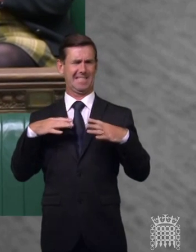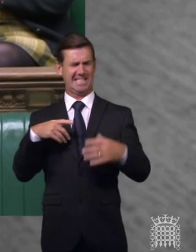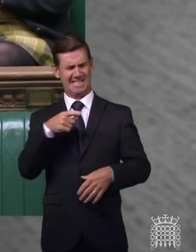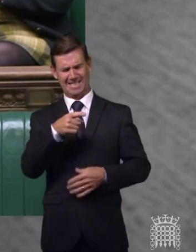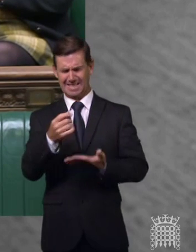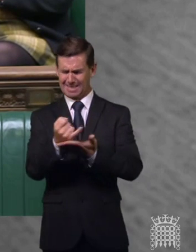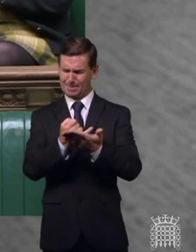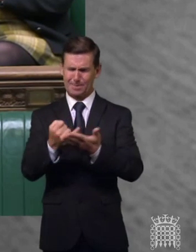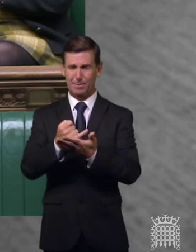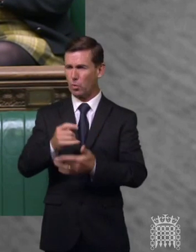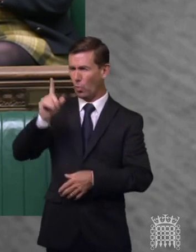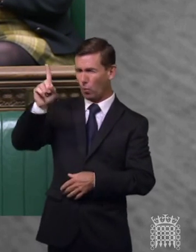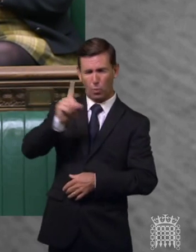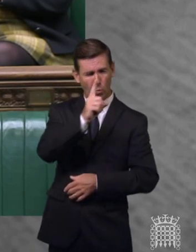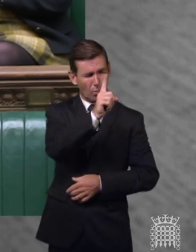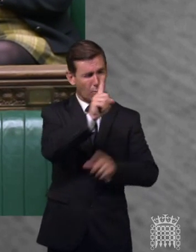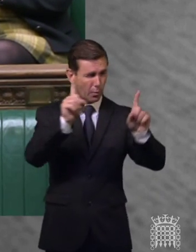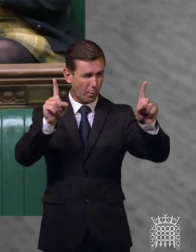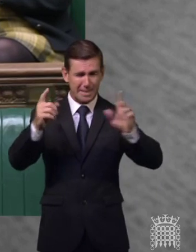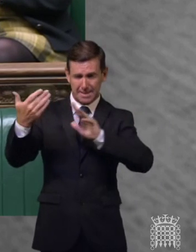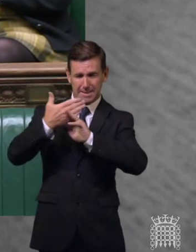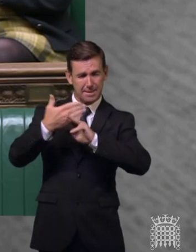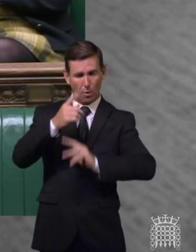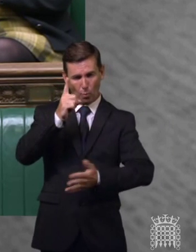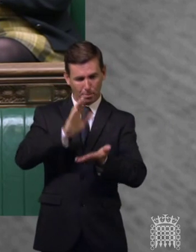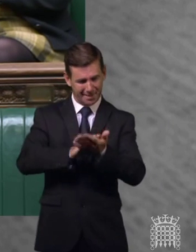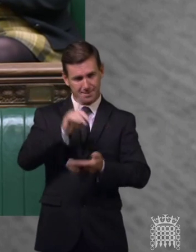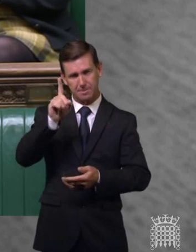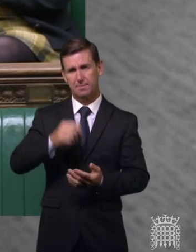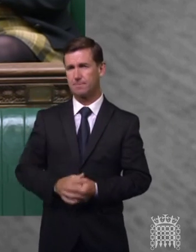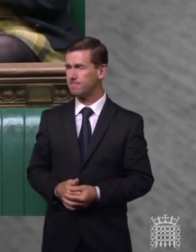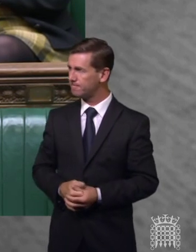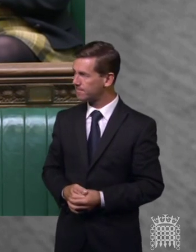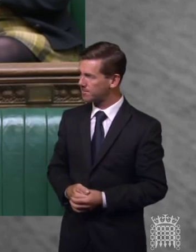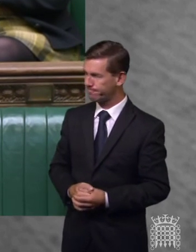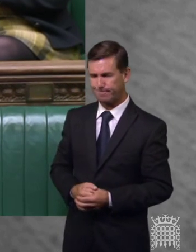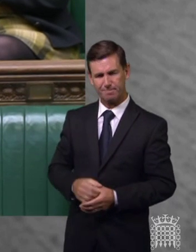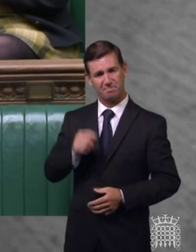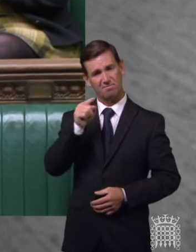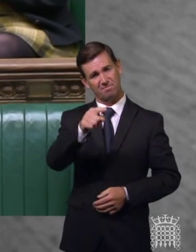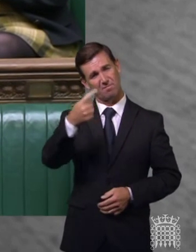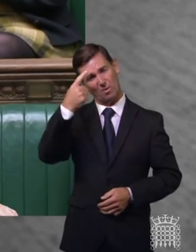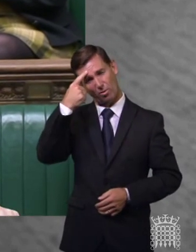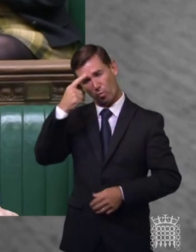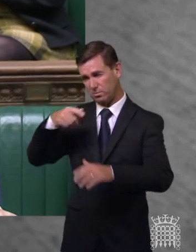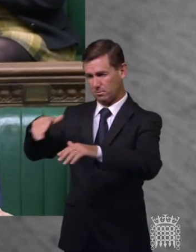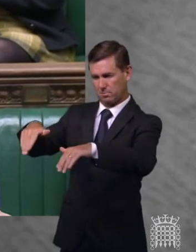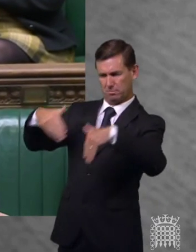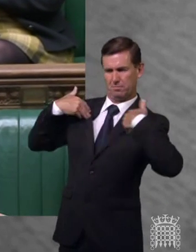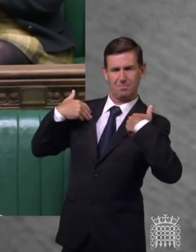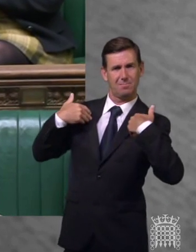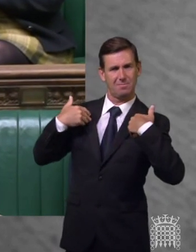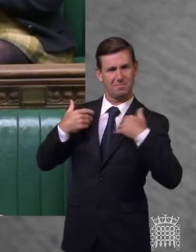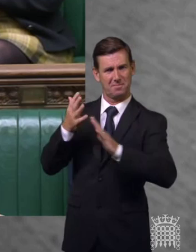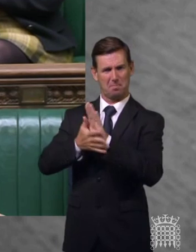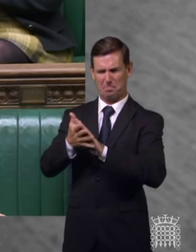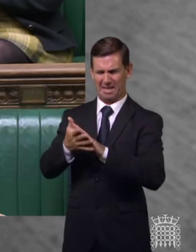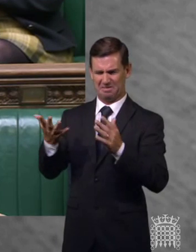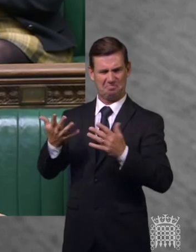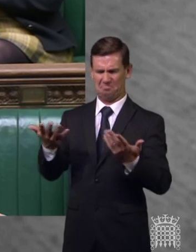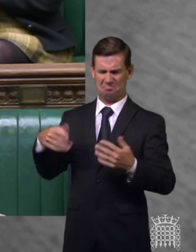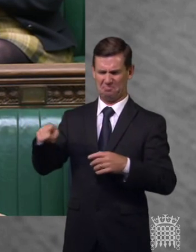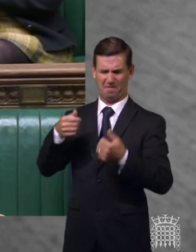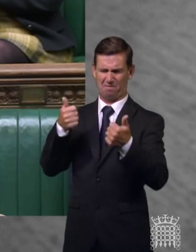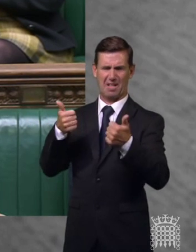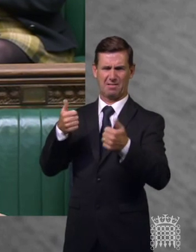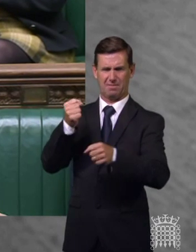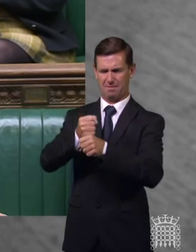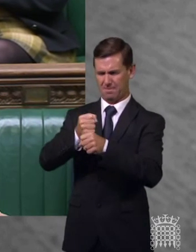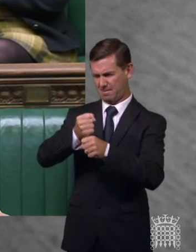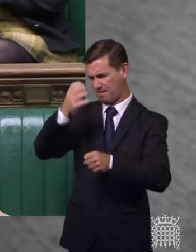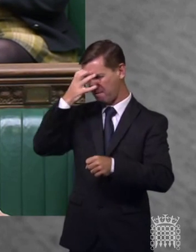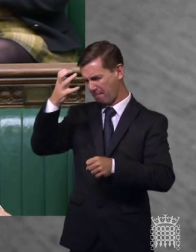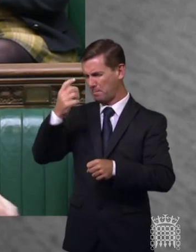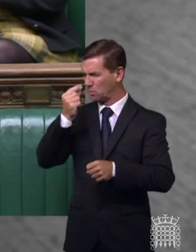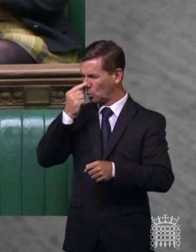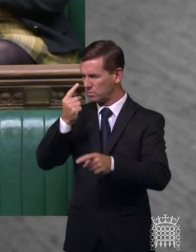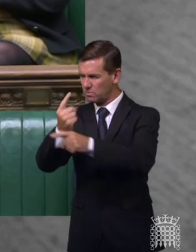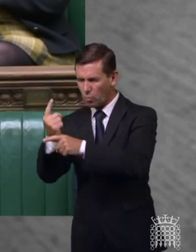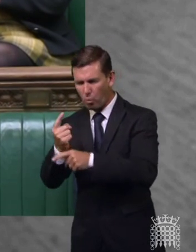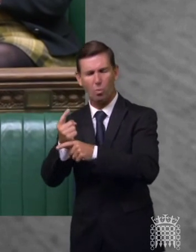I will give way in a moment; I am going to make this case. There was a calculation that withdrawal would lead to military stalemate in Afghanistan and that that stalemate would accelerate political discussions.